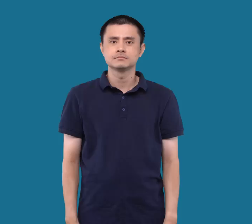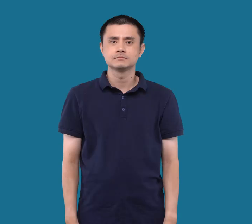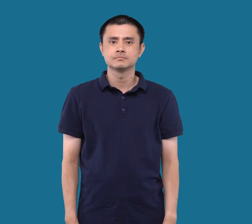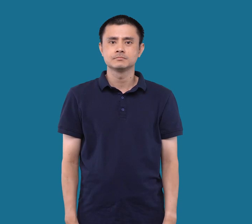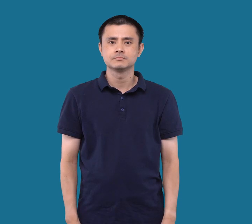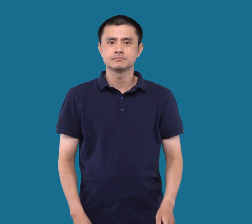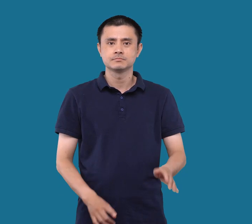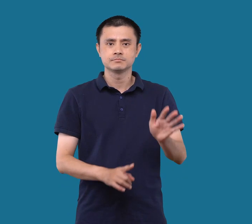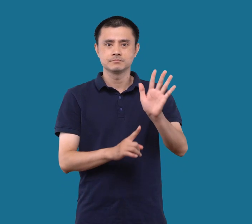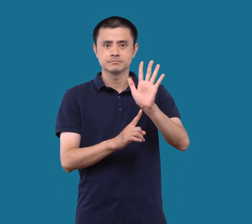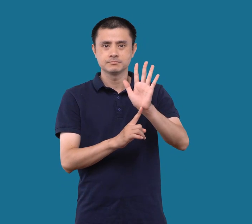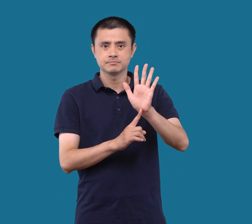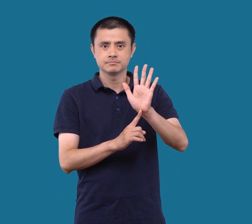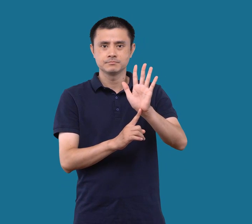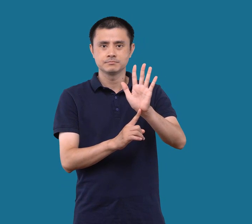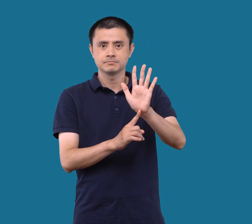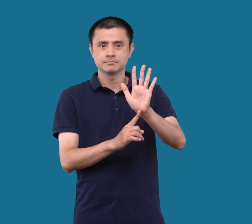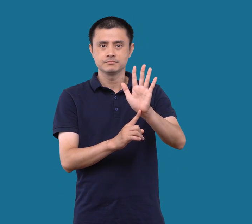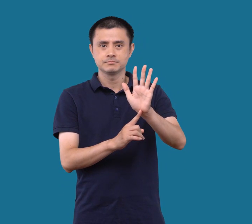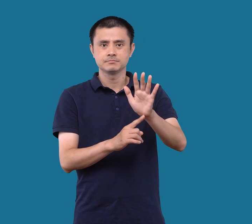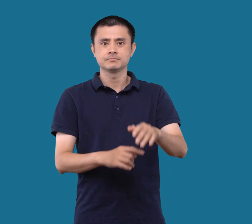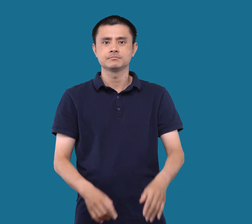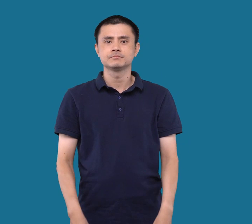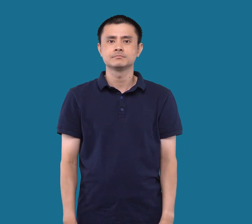cuống lá